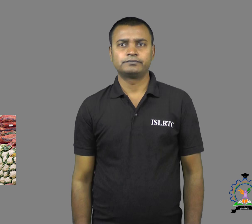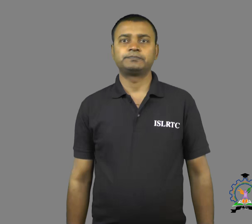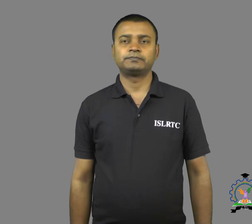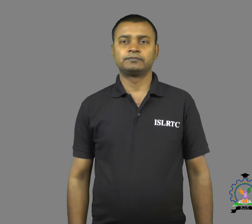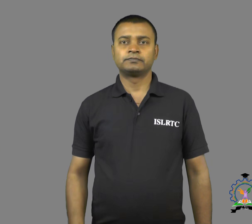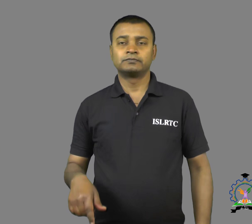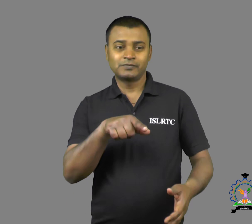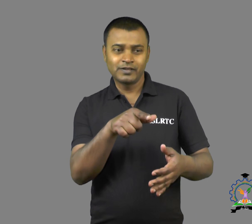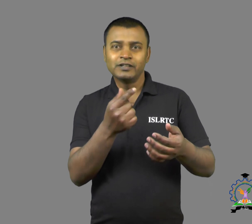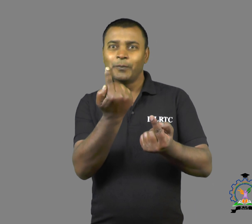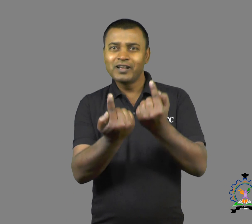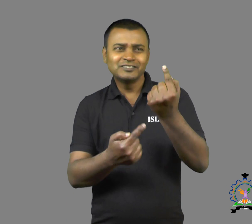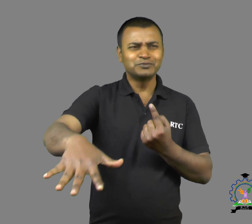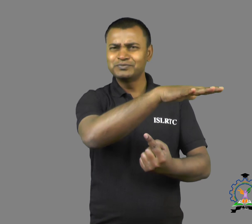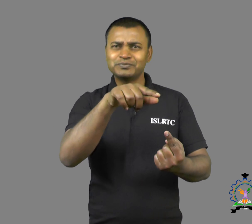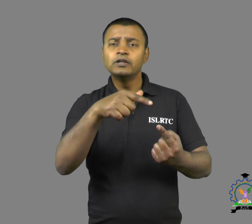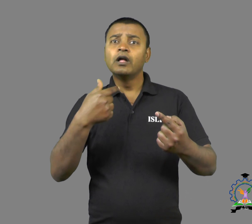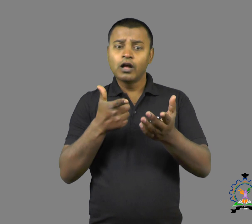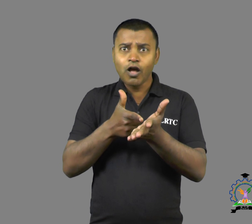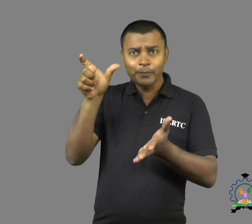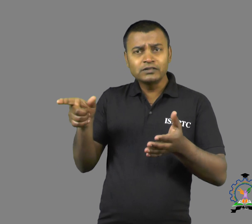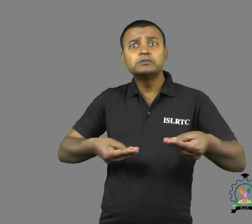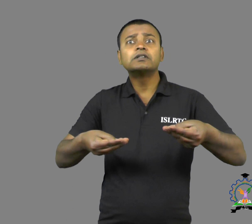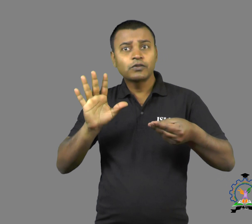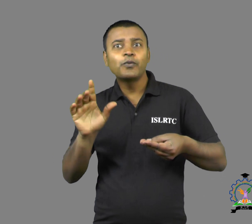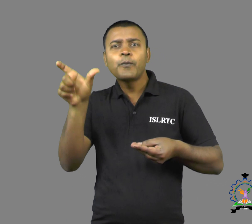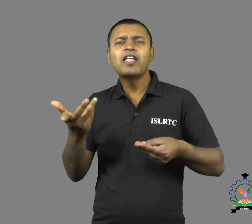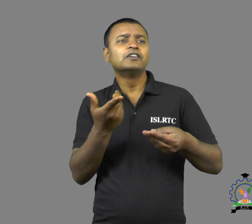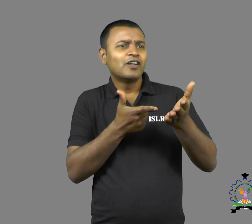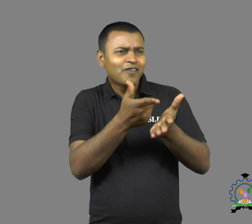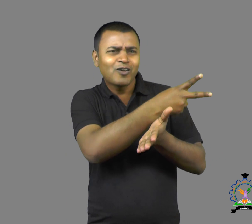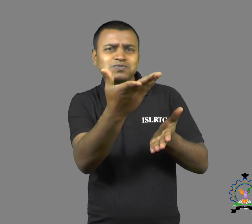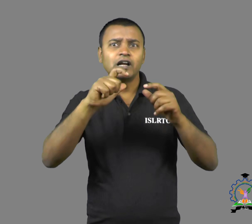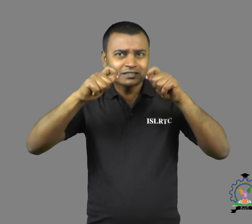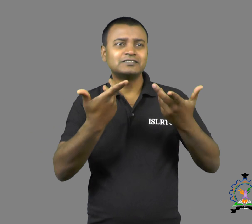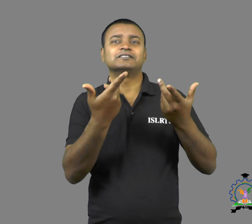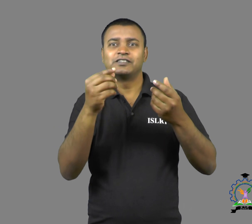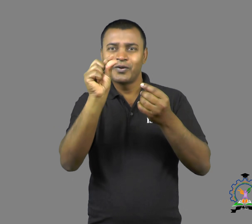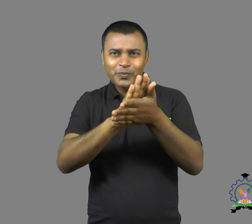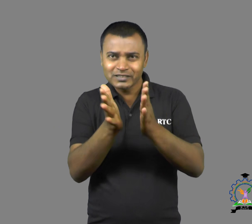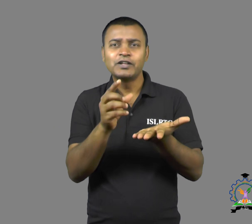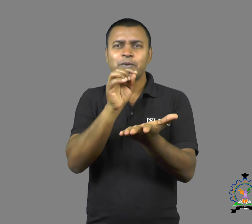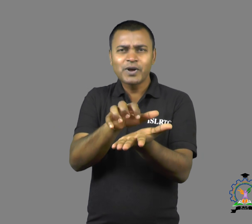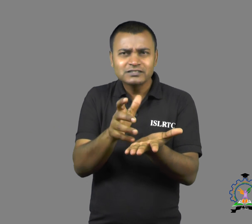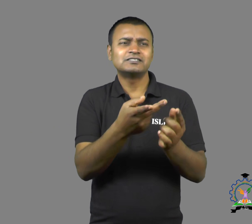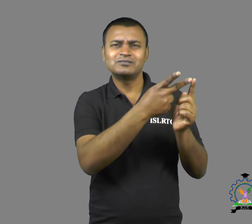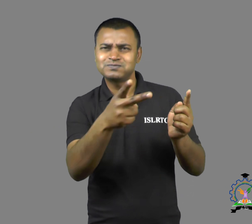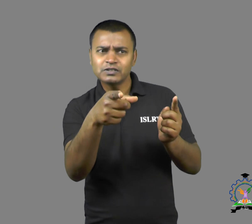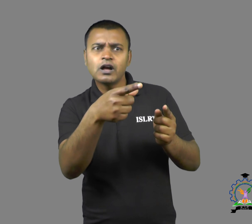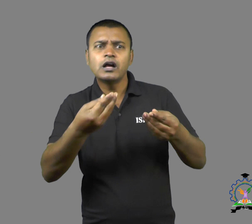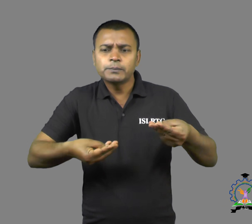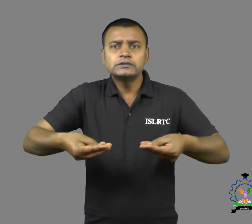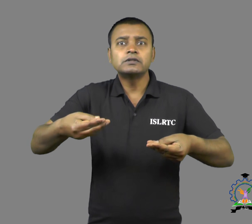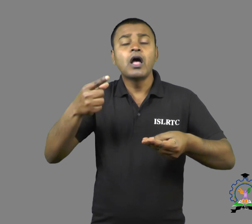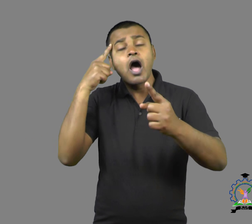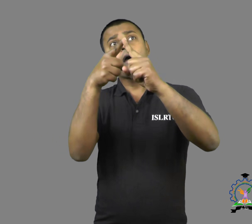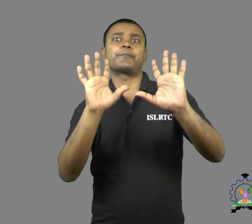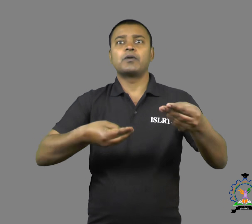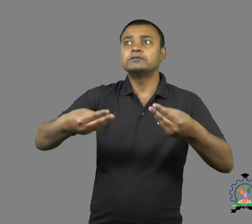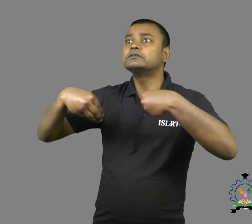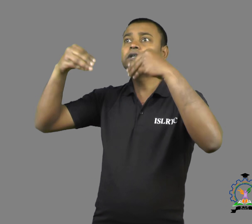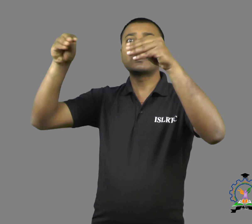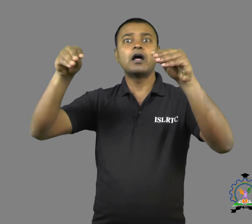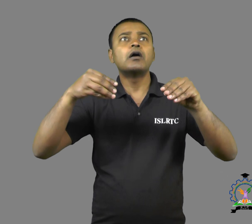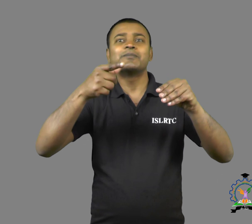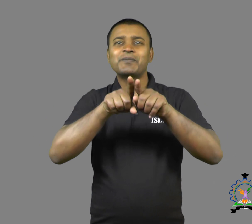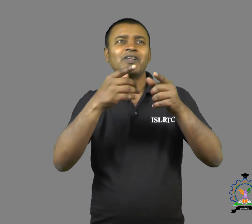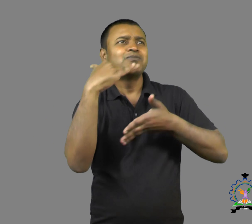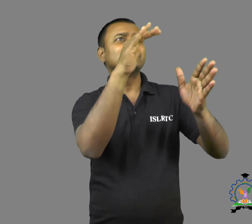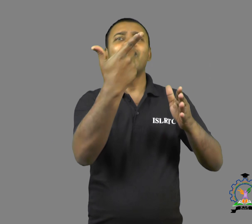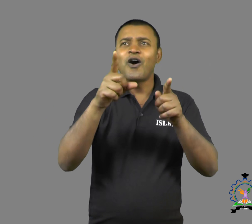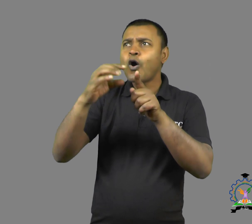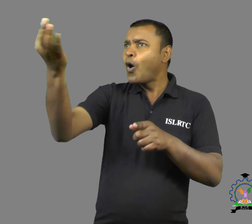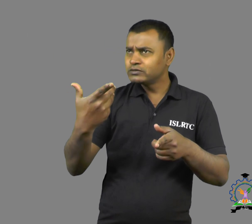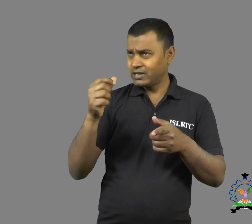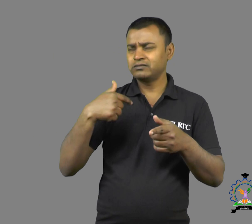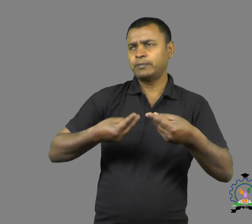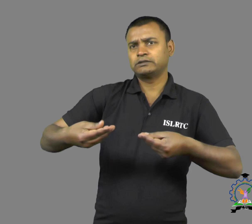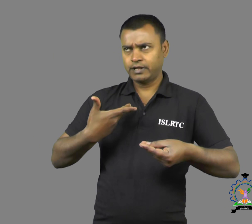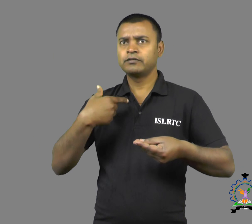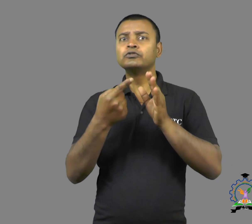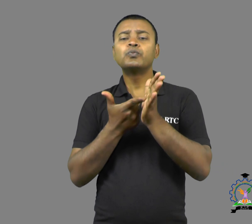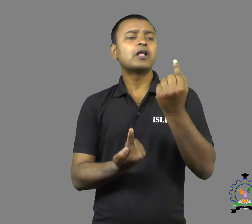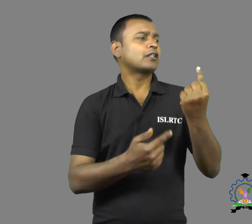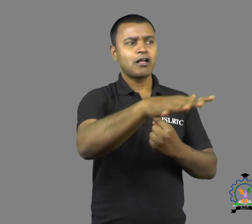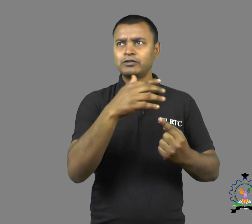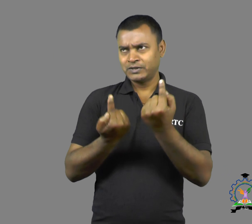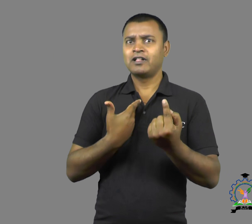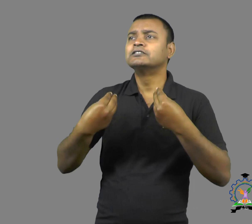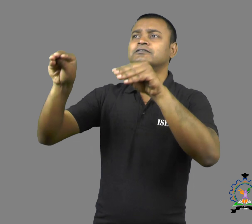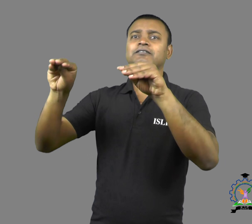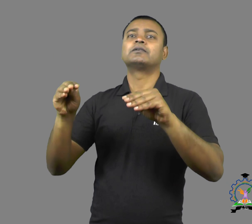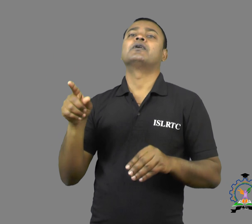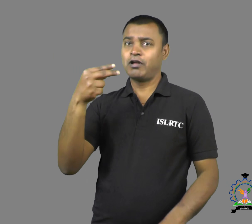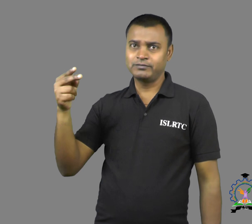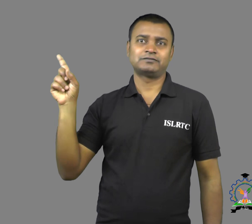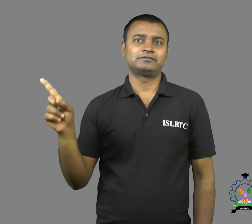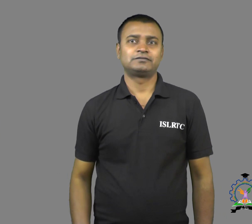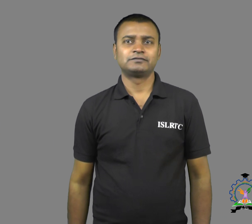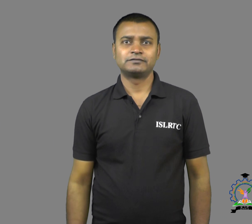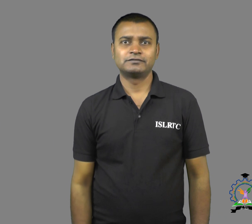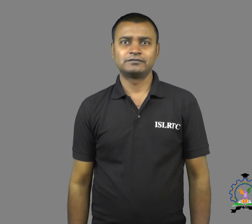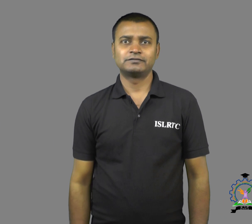Commercial farm